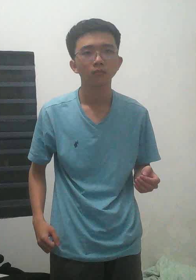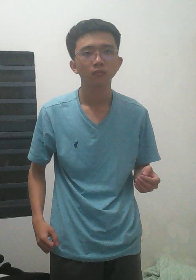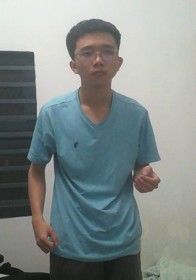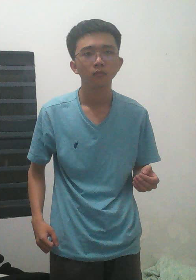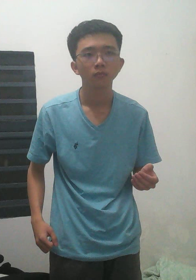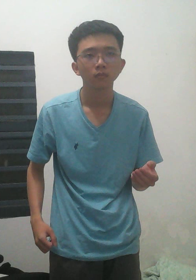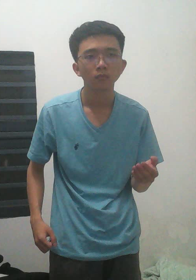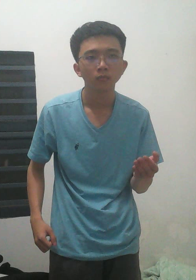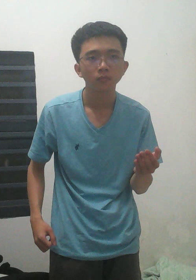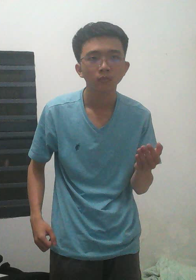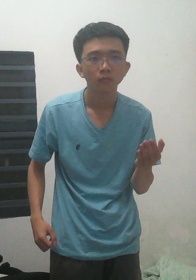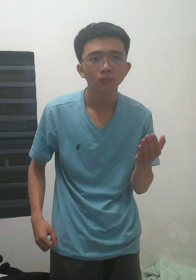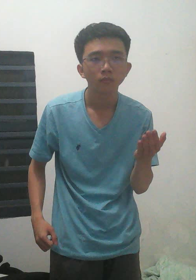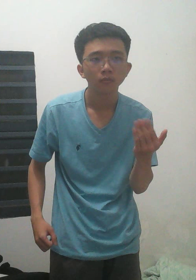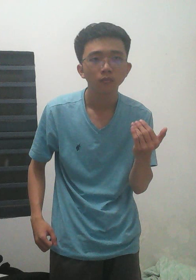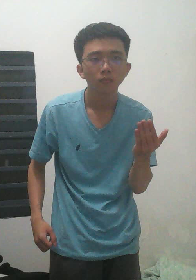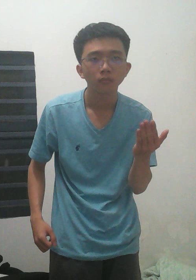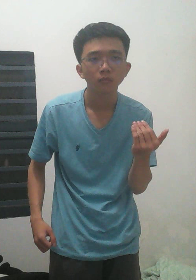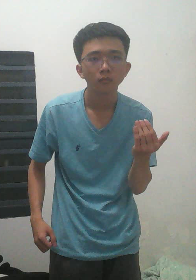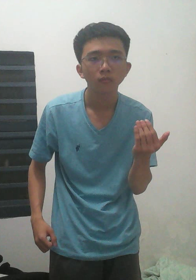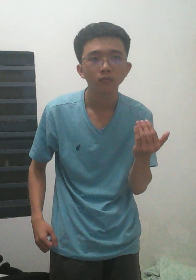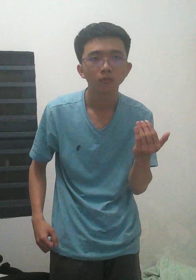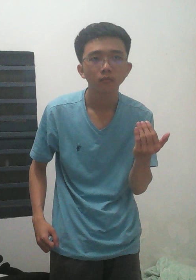yeu cau